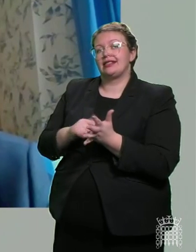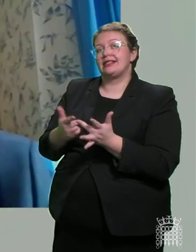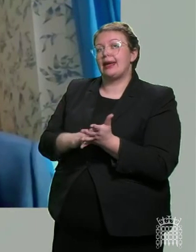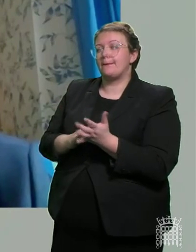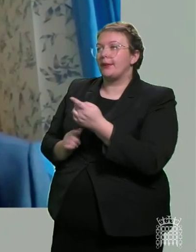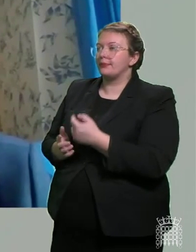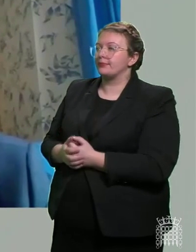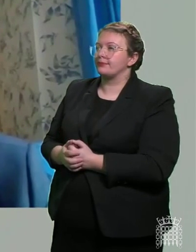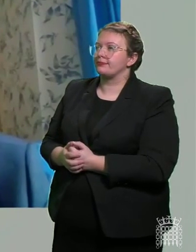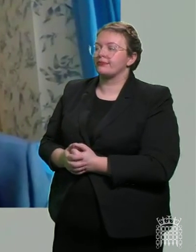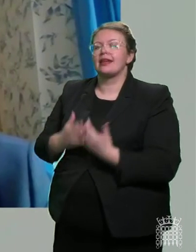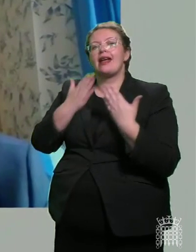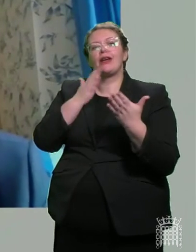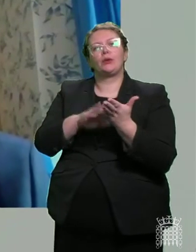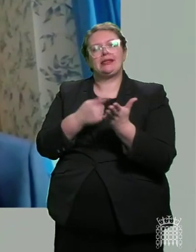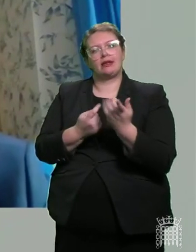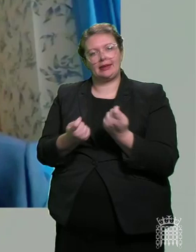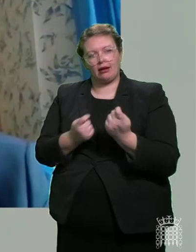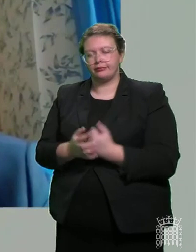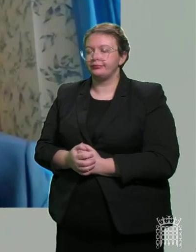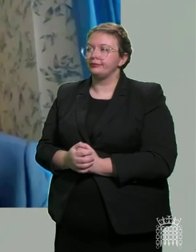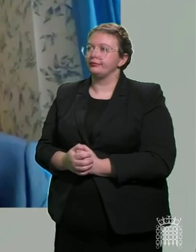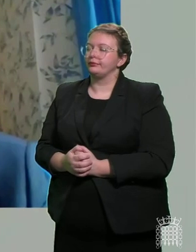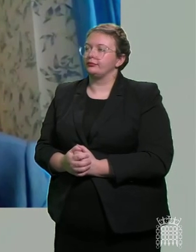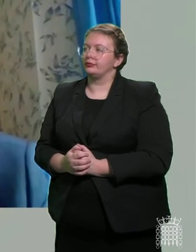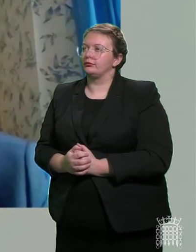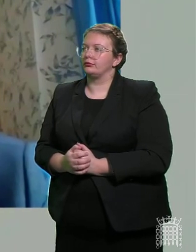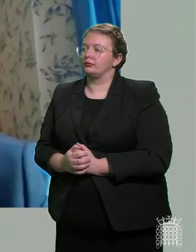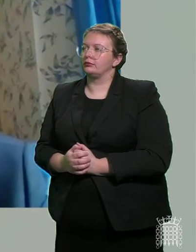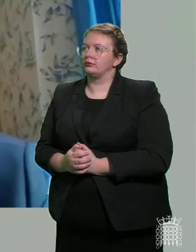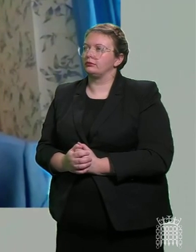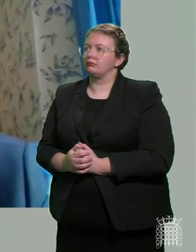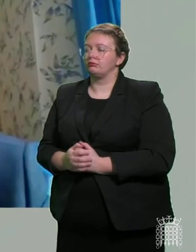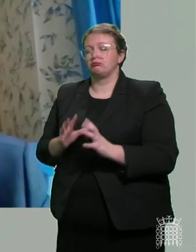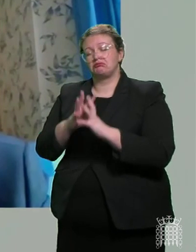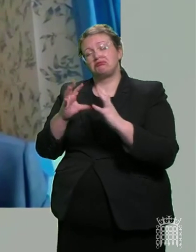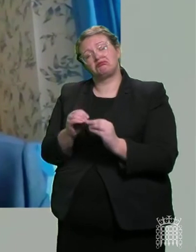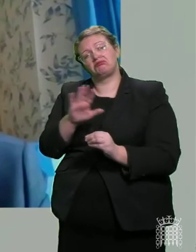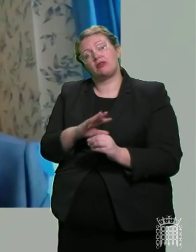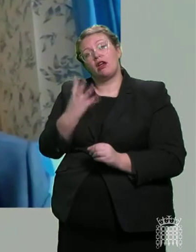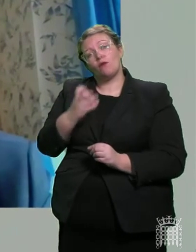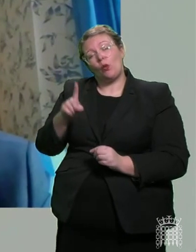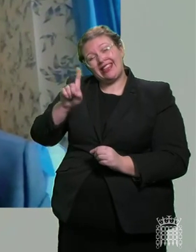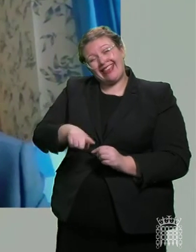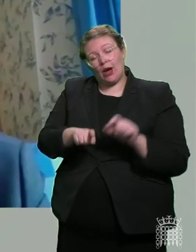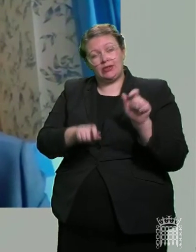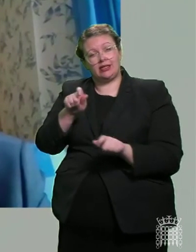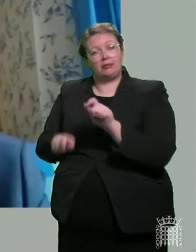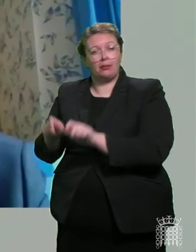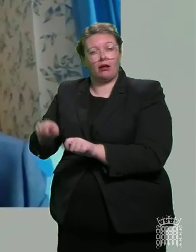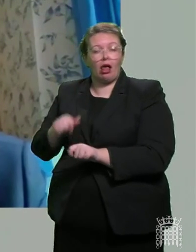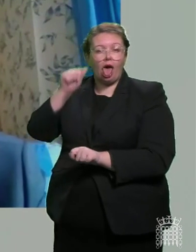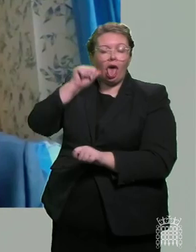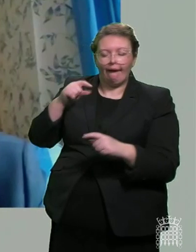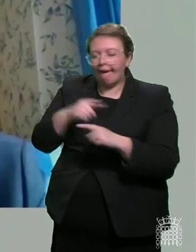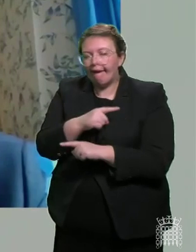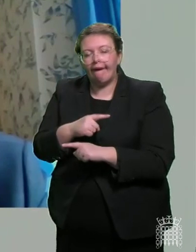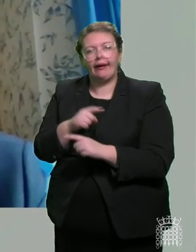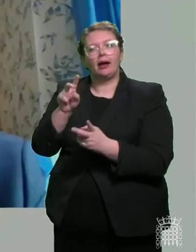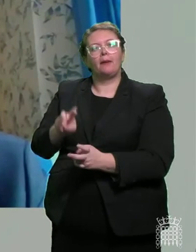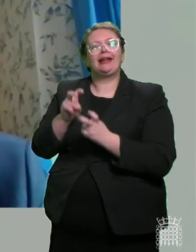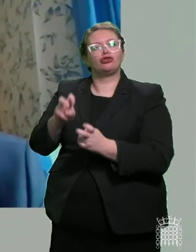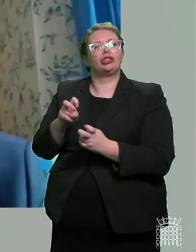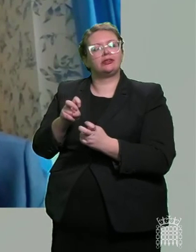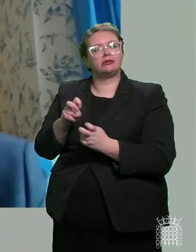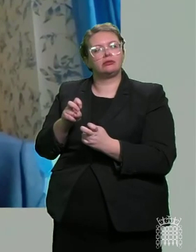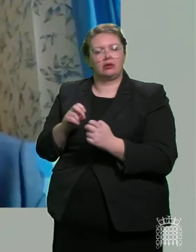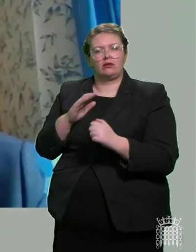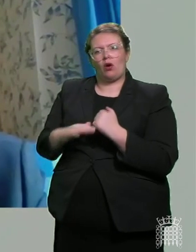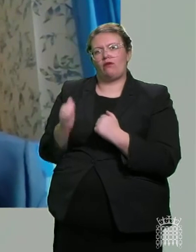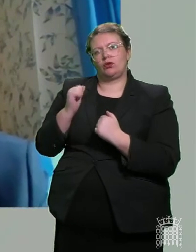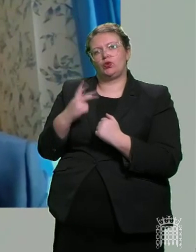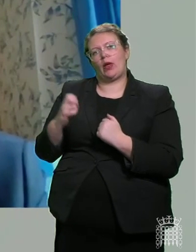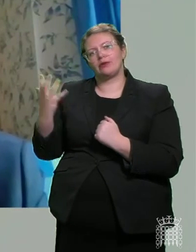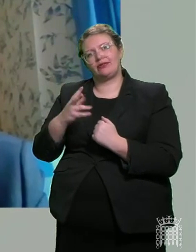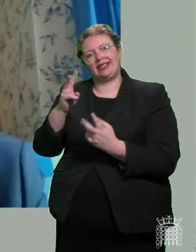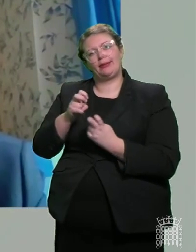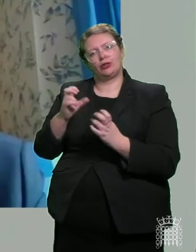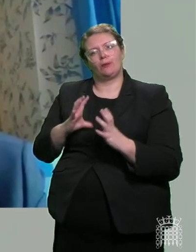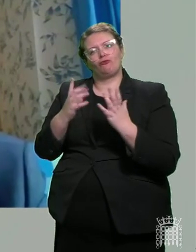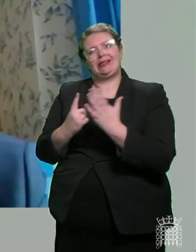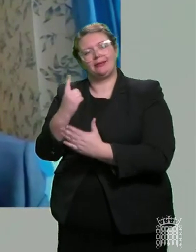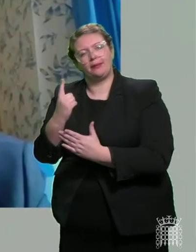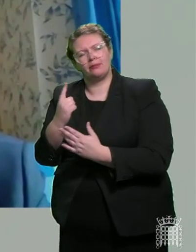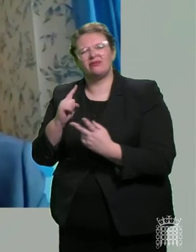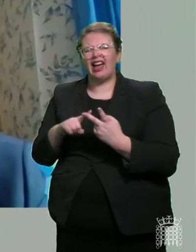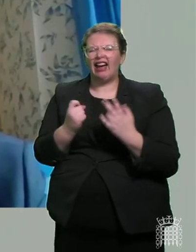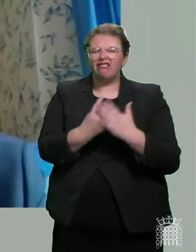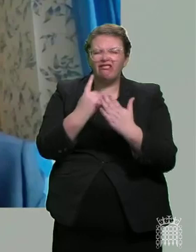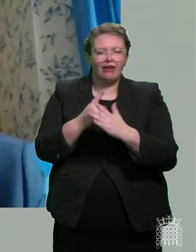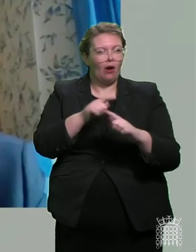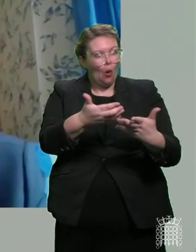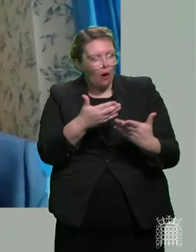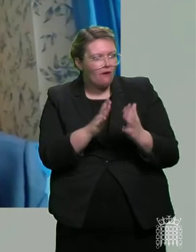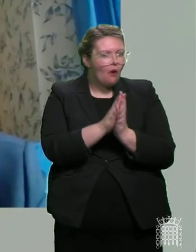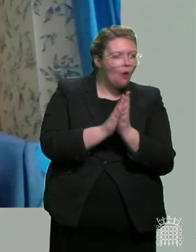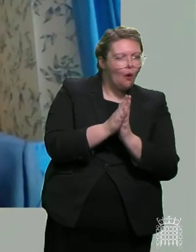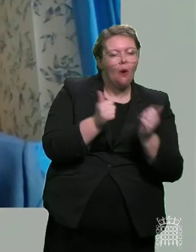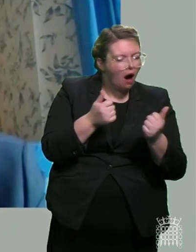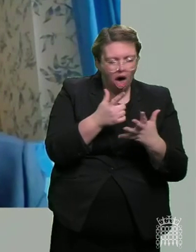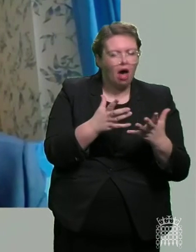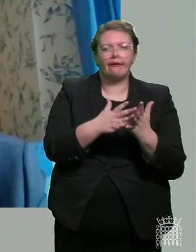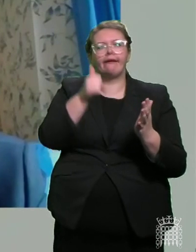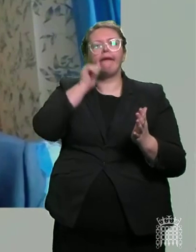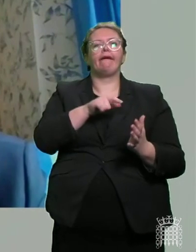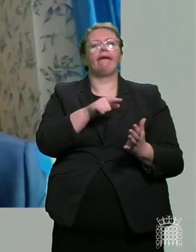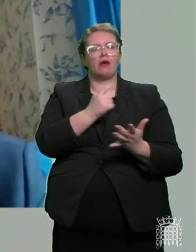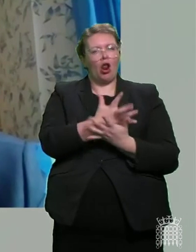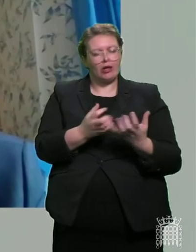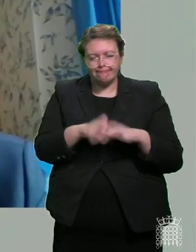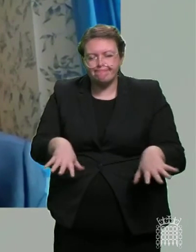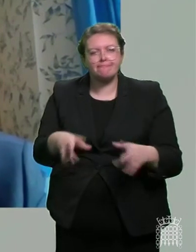It has been estimated that 40,000 people were scammed out of their pensions in the five years after the pension freedoms took effect in 2015; attractive deals on Google or Facebook turn out all too often to be a fraud.